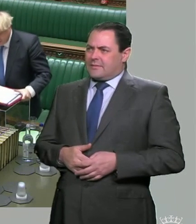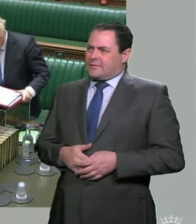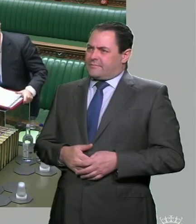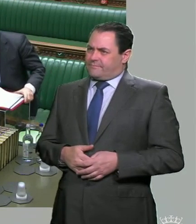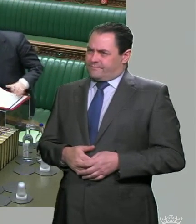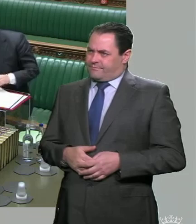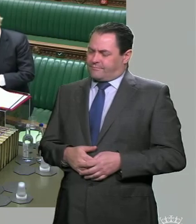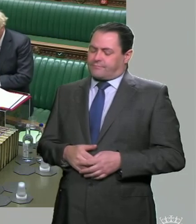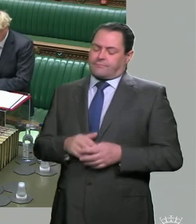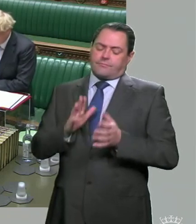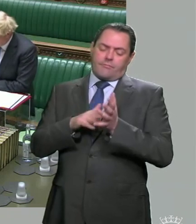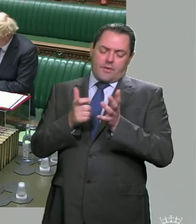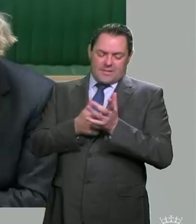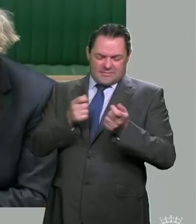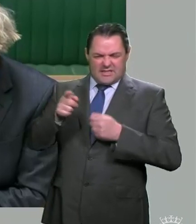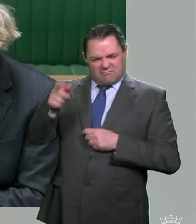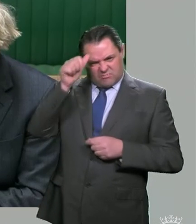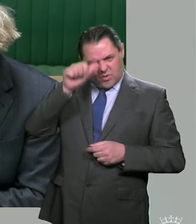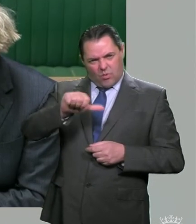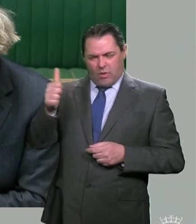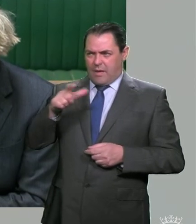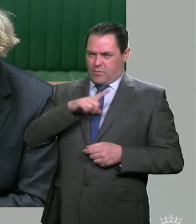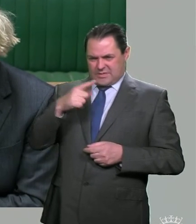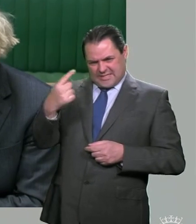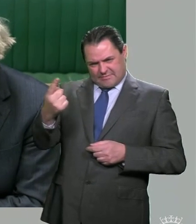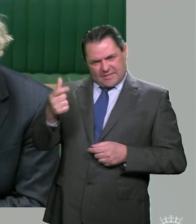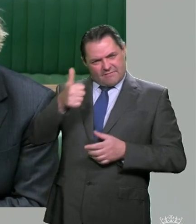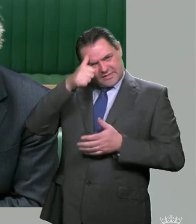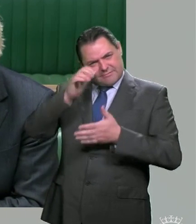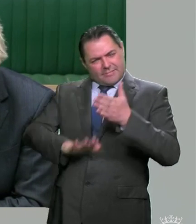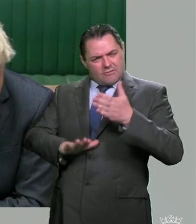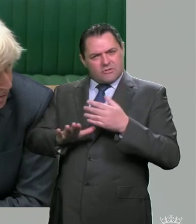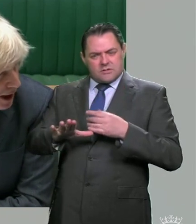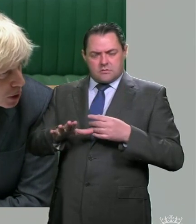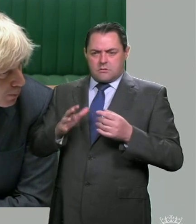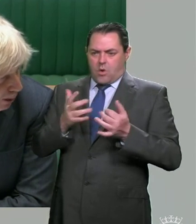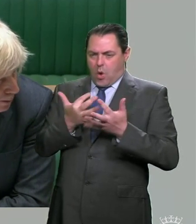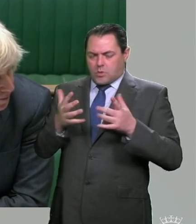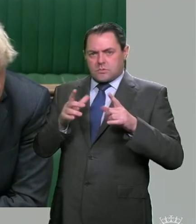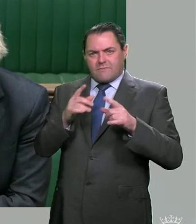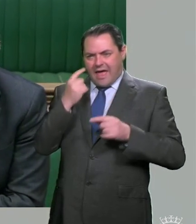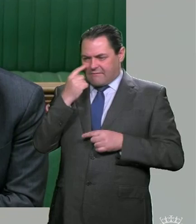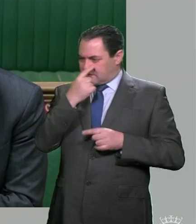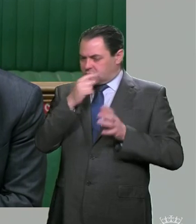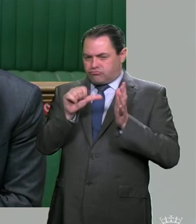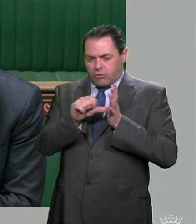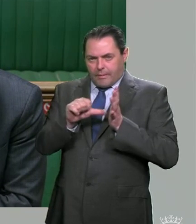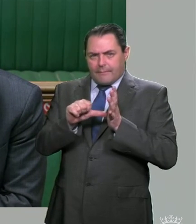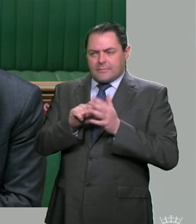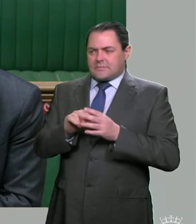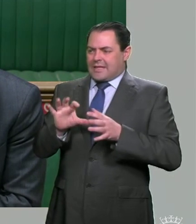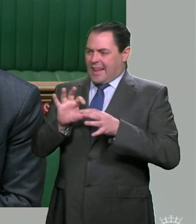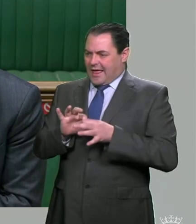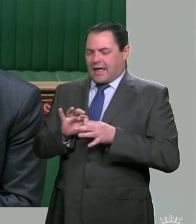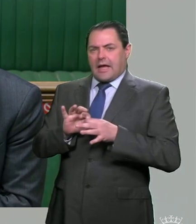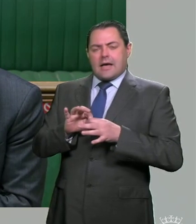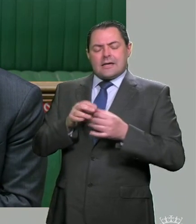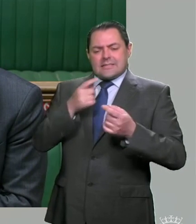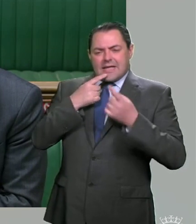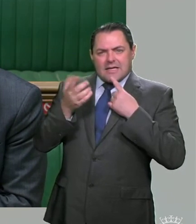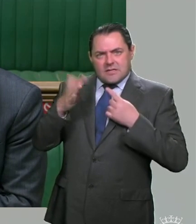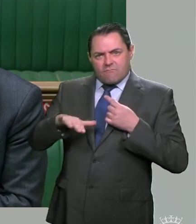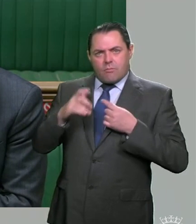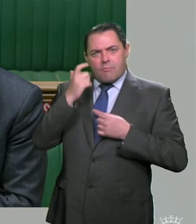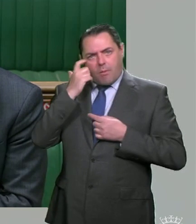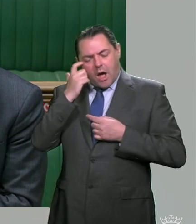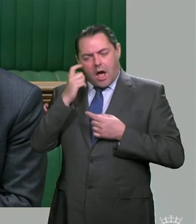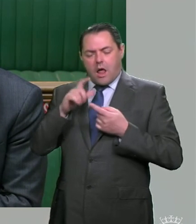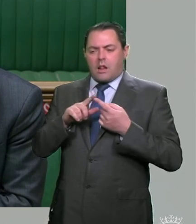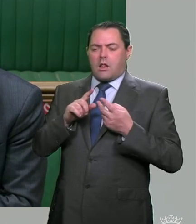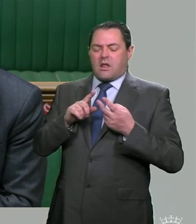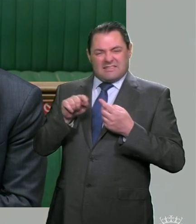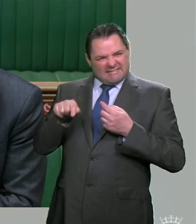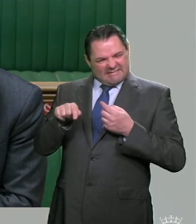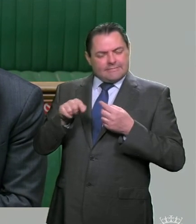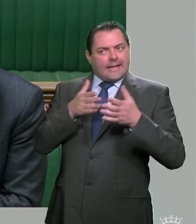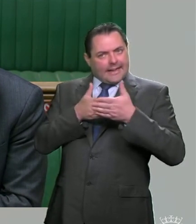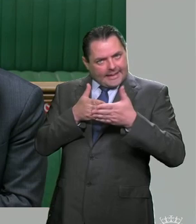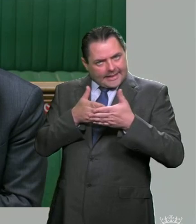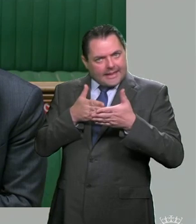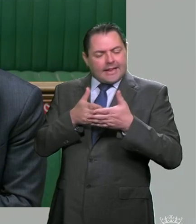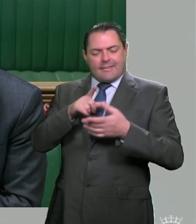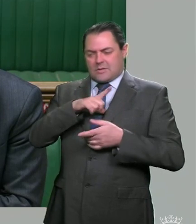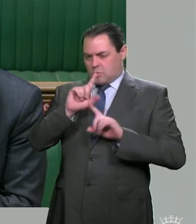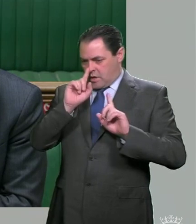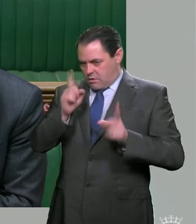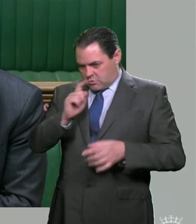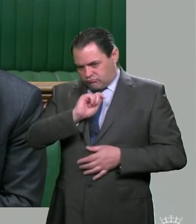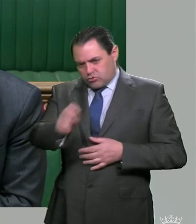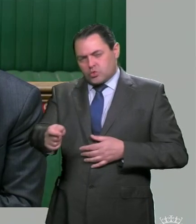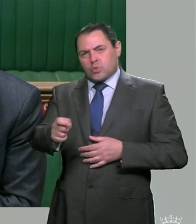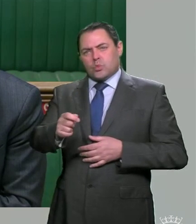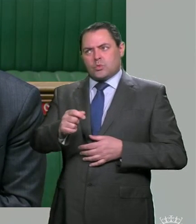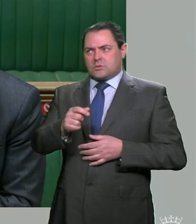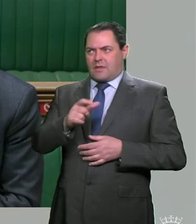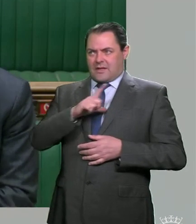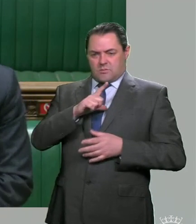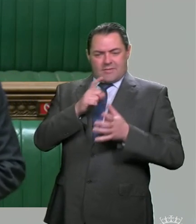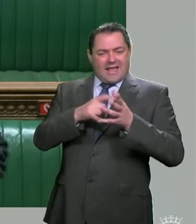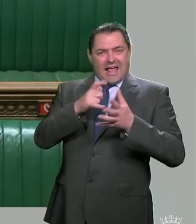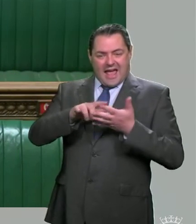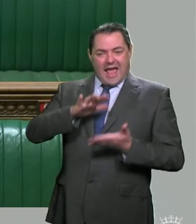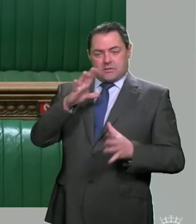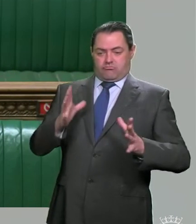Because, as the right honourable and learned Gentleman knows very well because he has some experience of this matter, there are considerable evidential problems, particularly in recovering data from mobile phones, and that has been an obstacle to the speedy preparation of cases.